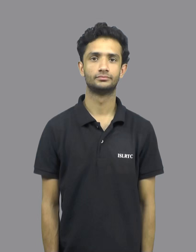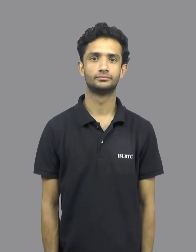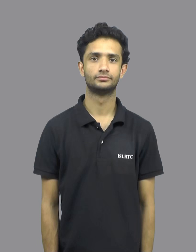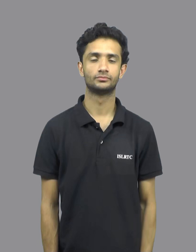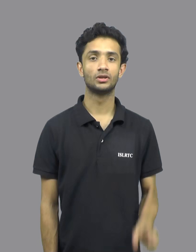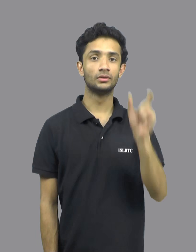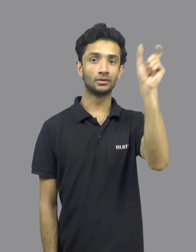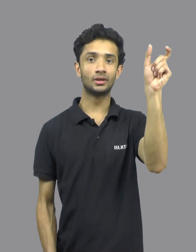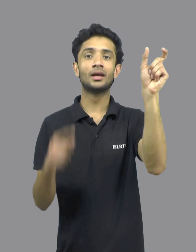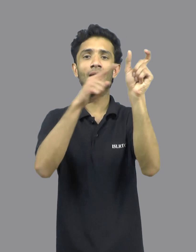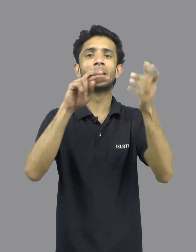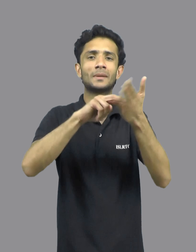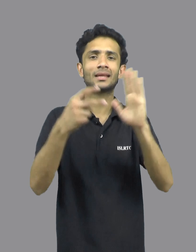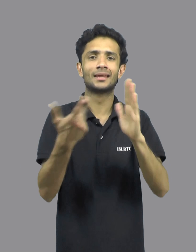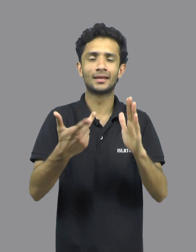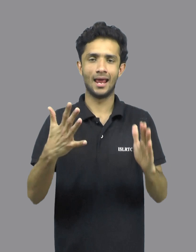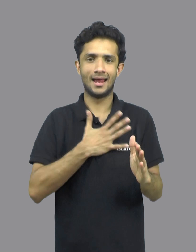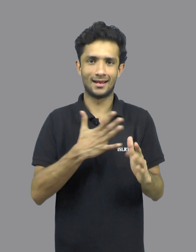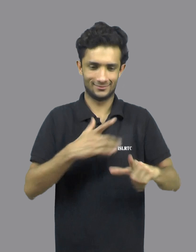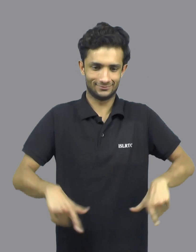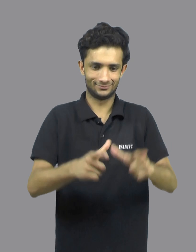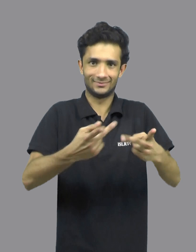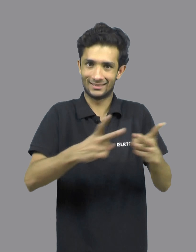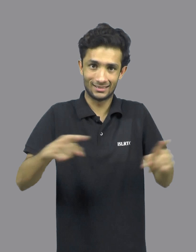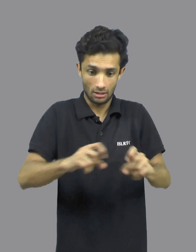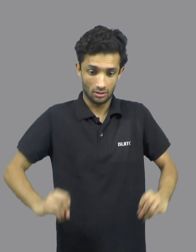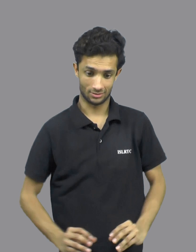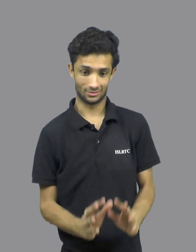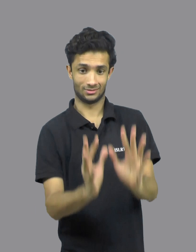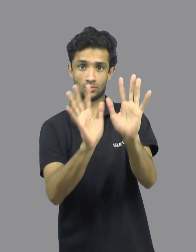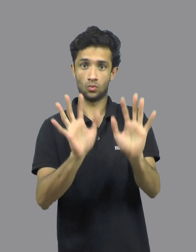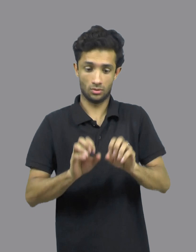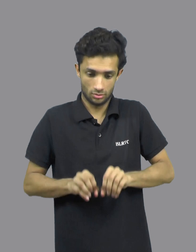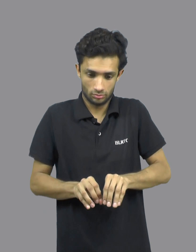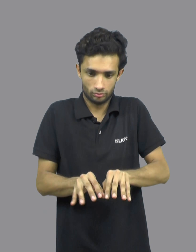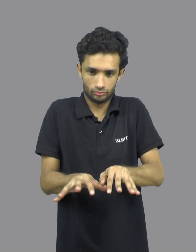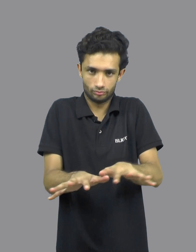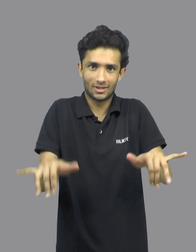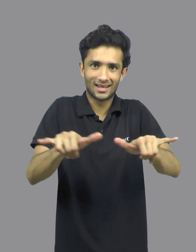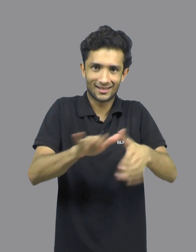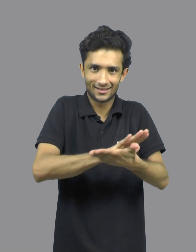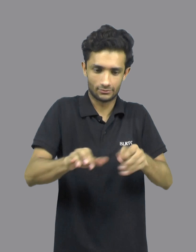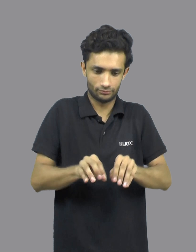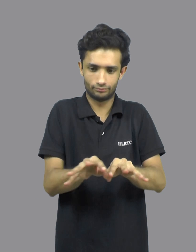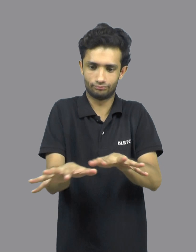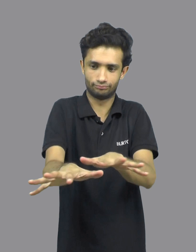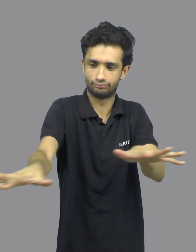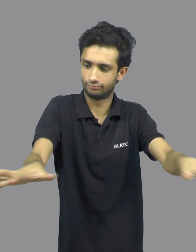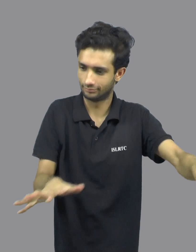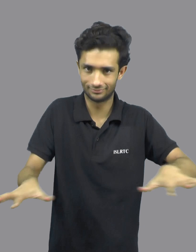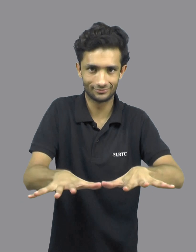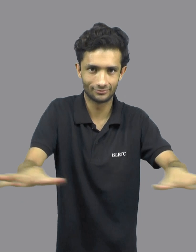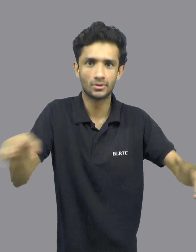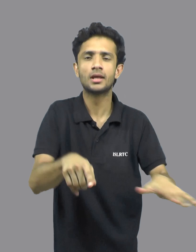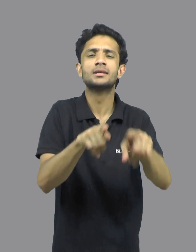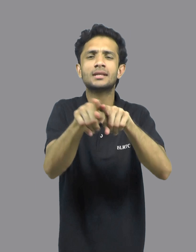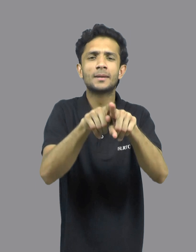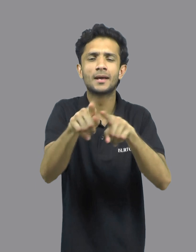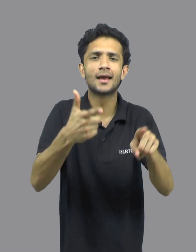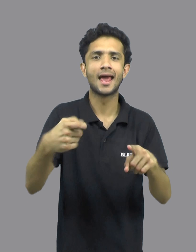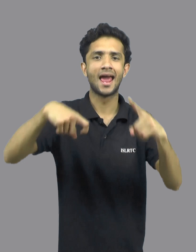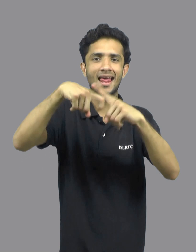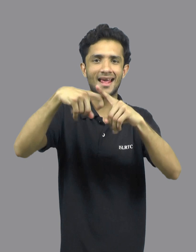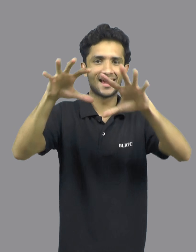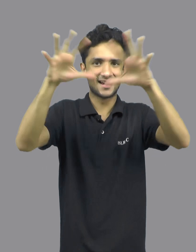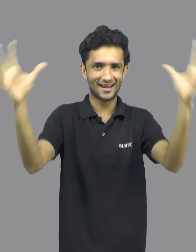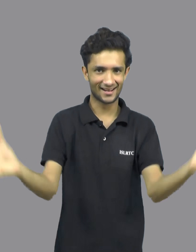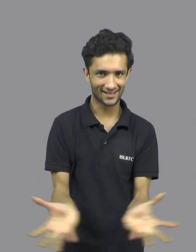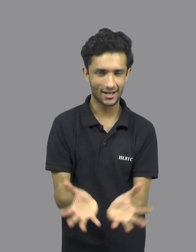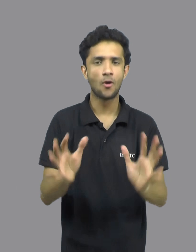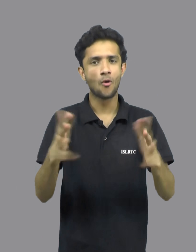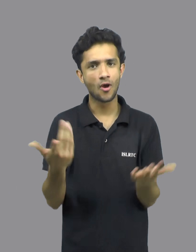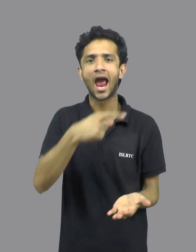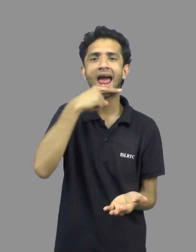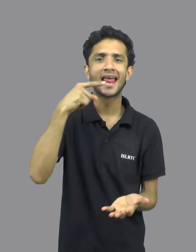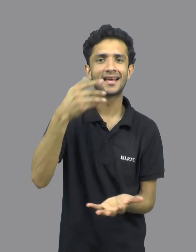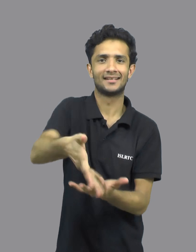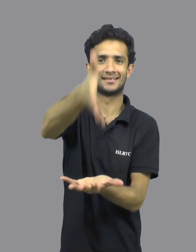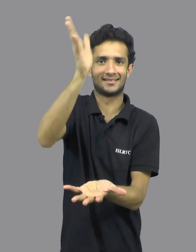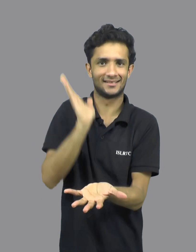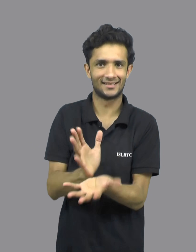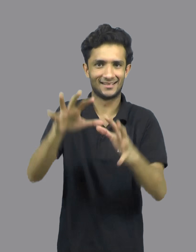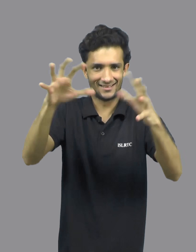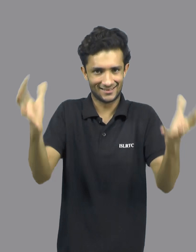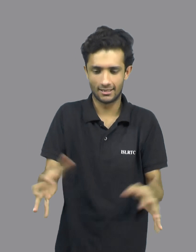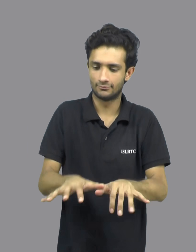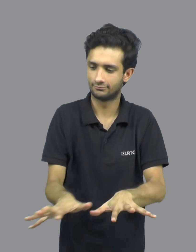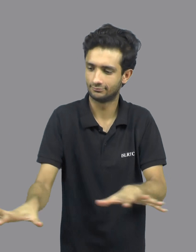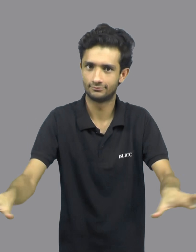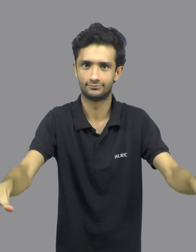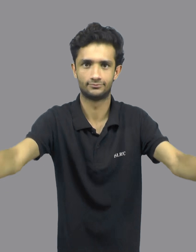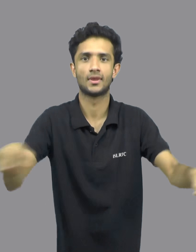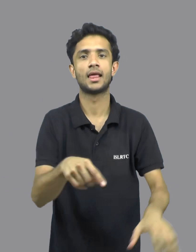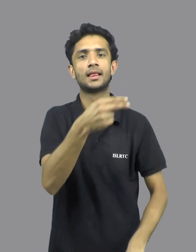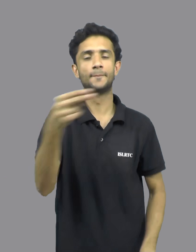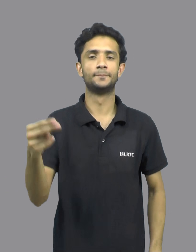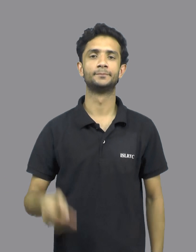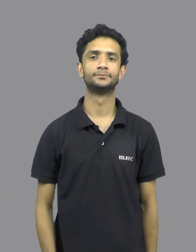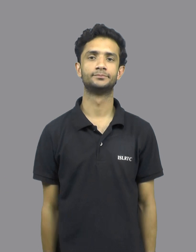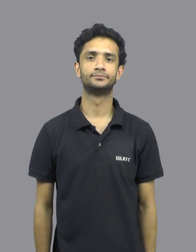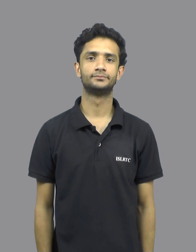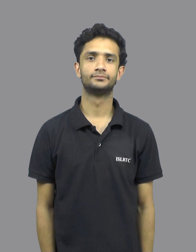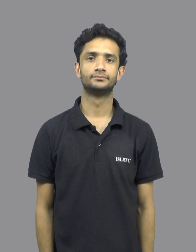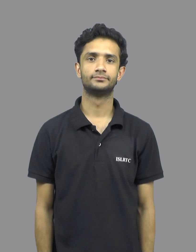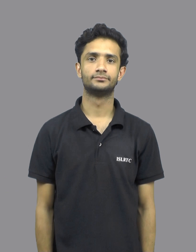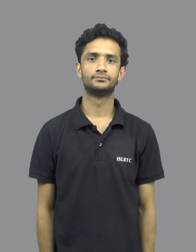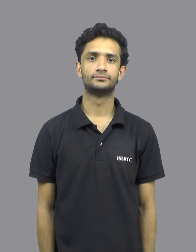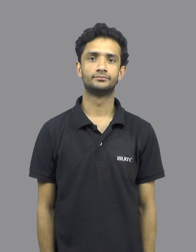Creepers